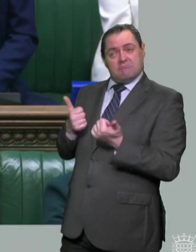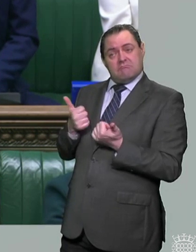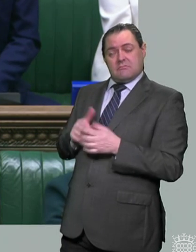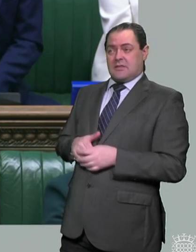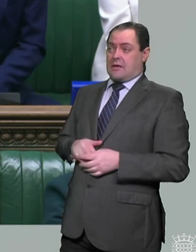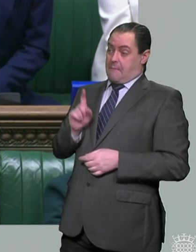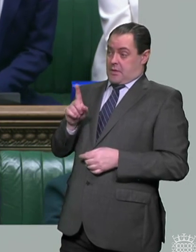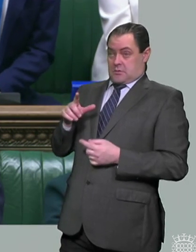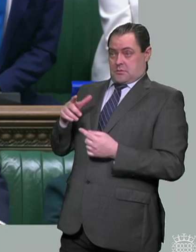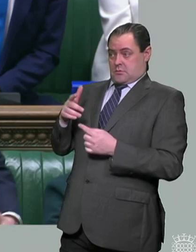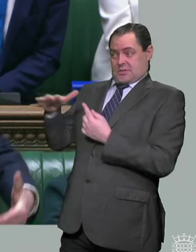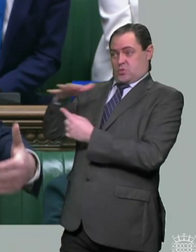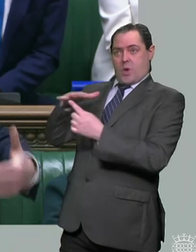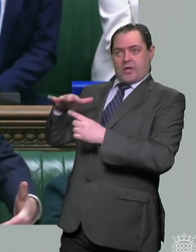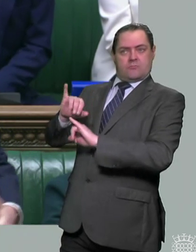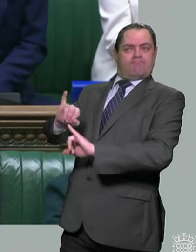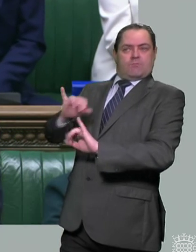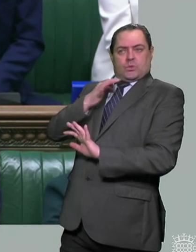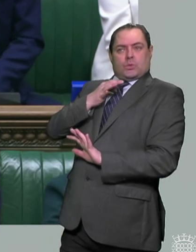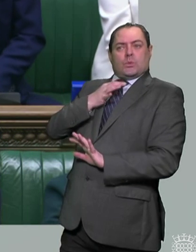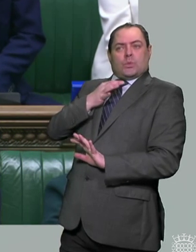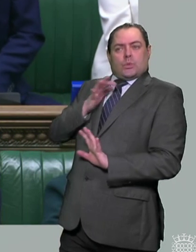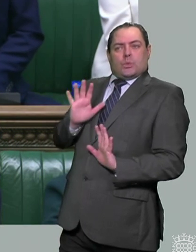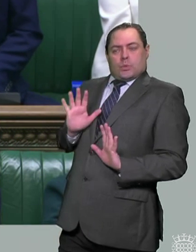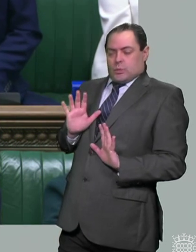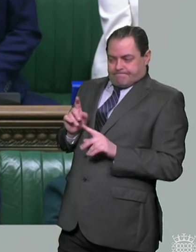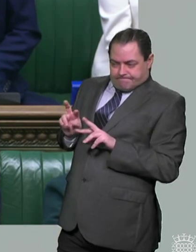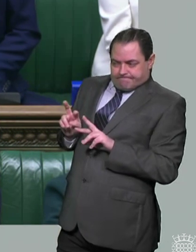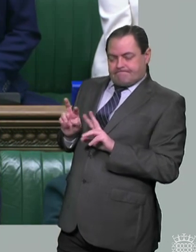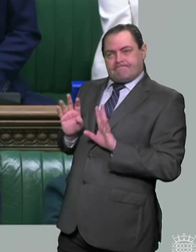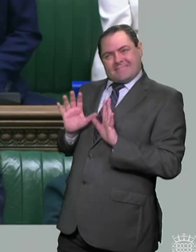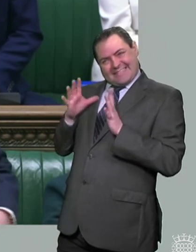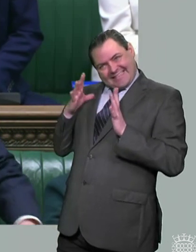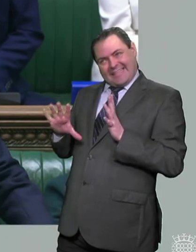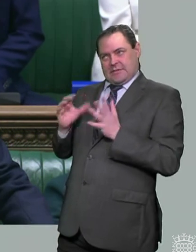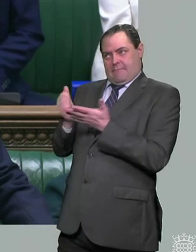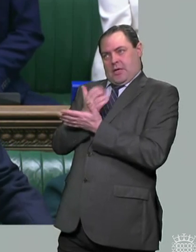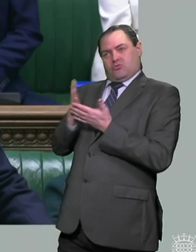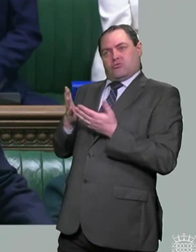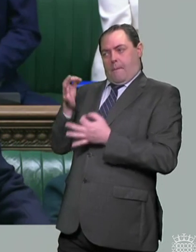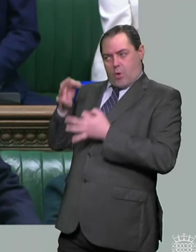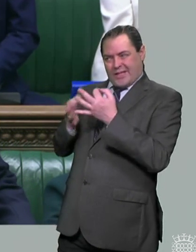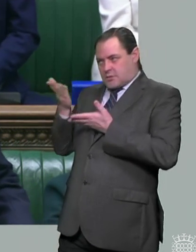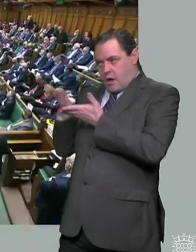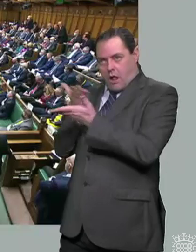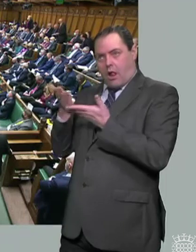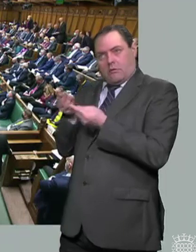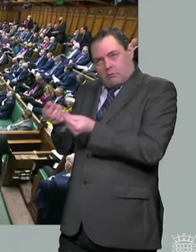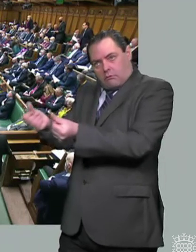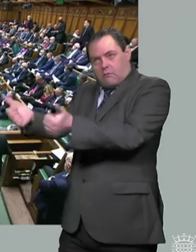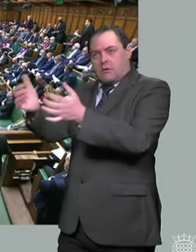But I must say that the situation remains risky and it is vital that diplomacy finds a way forward.